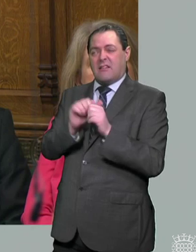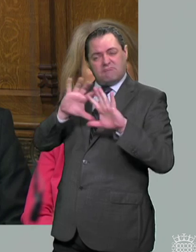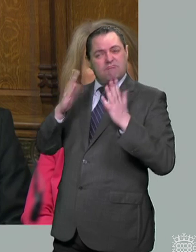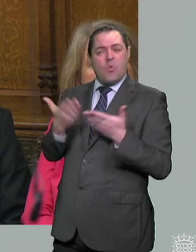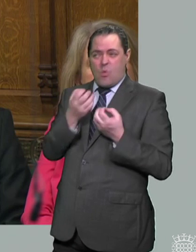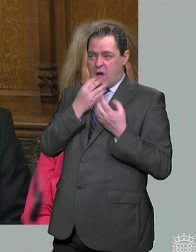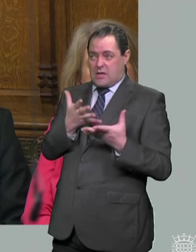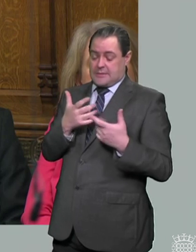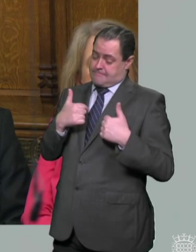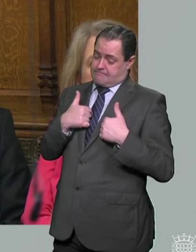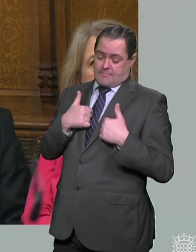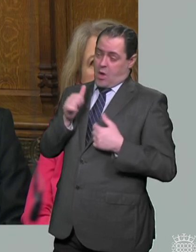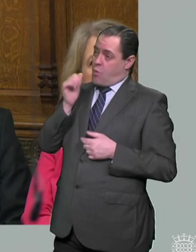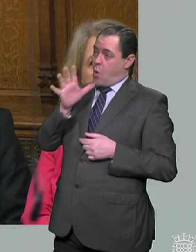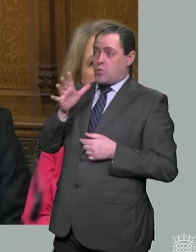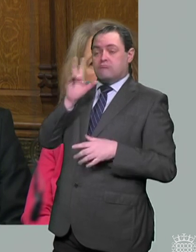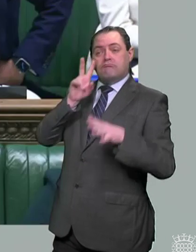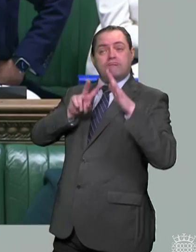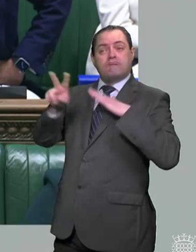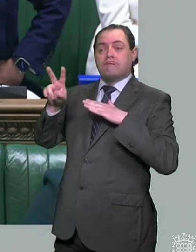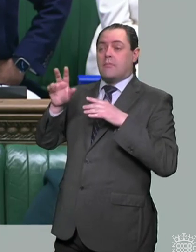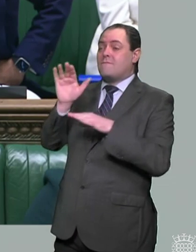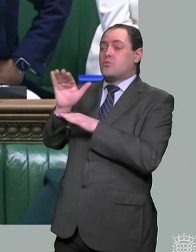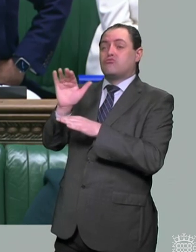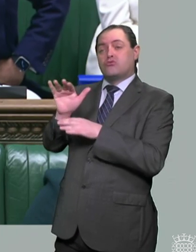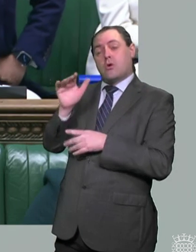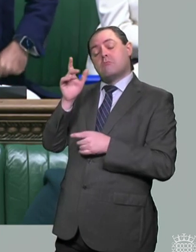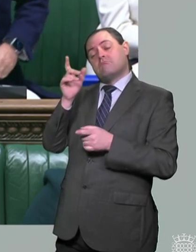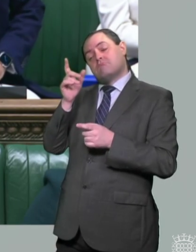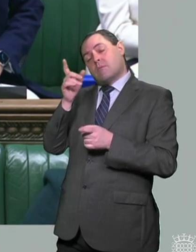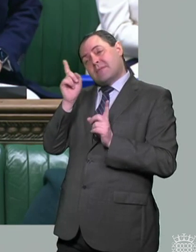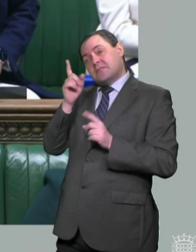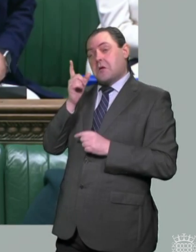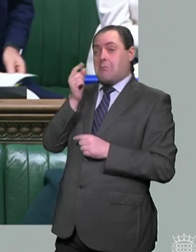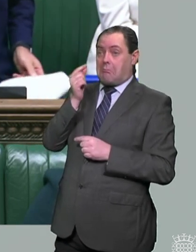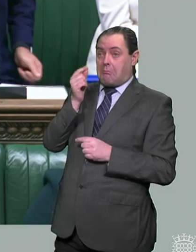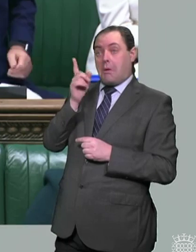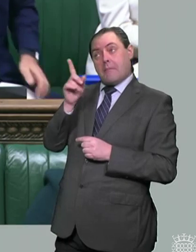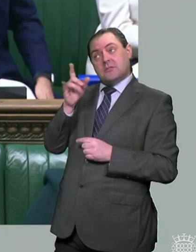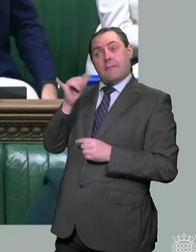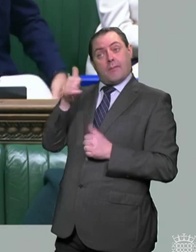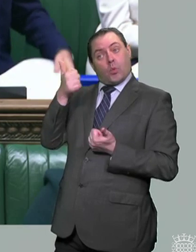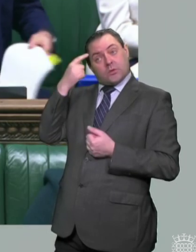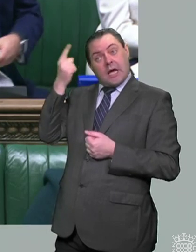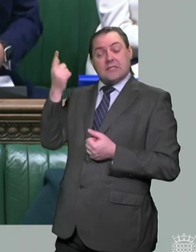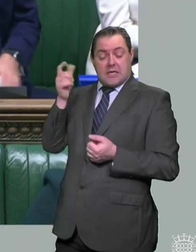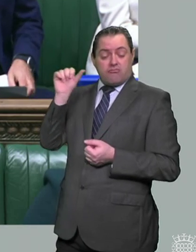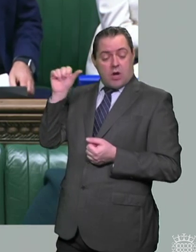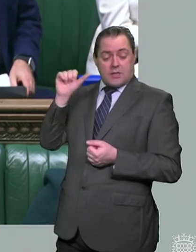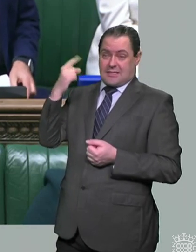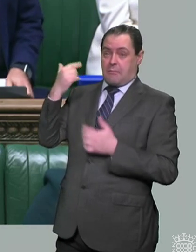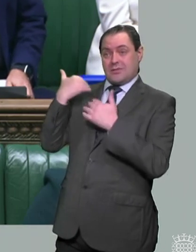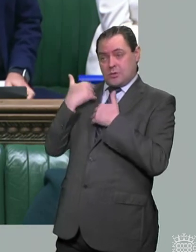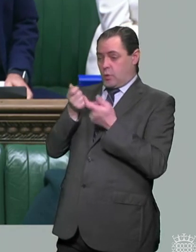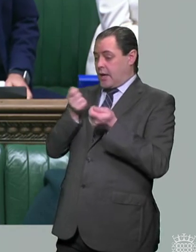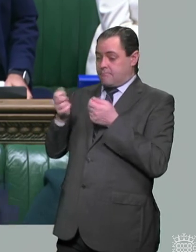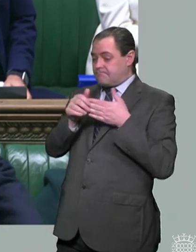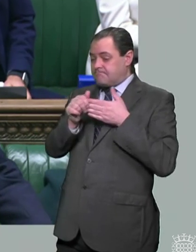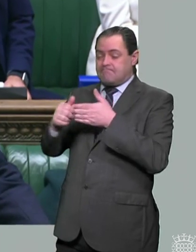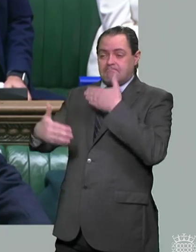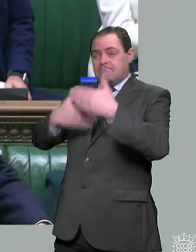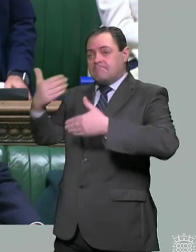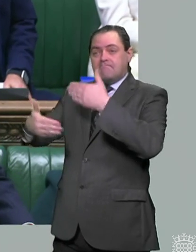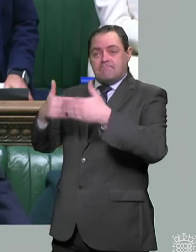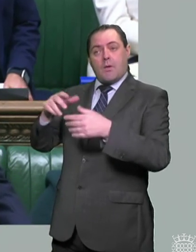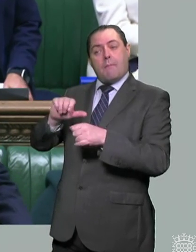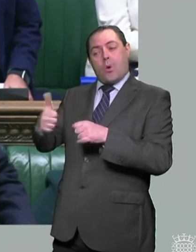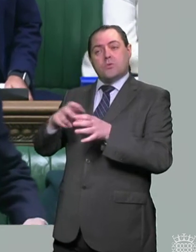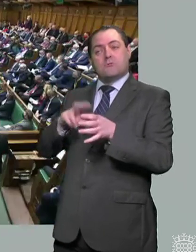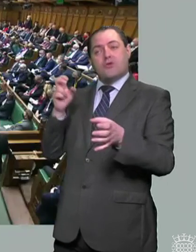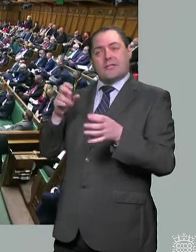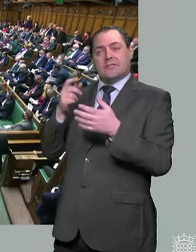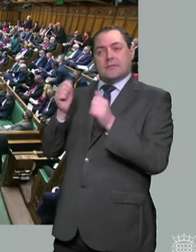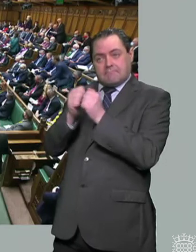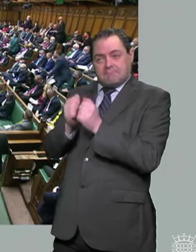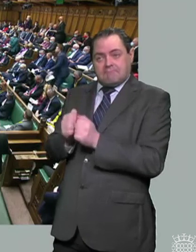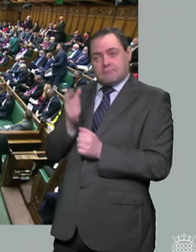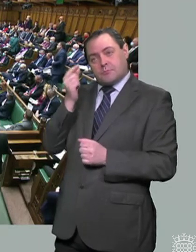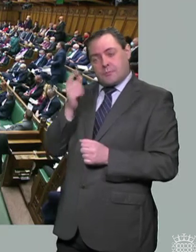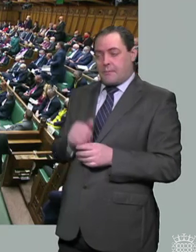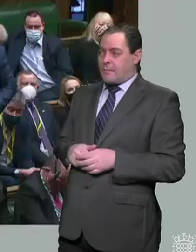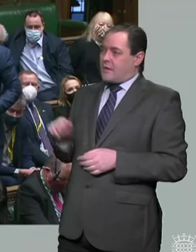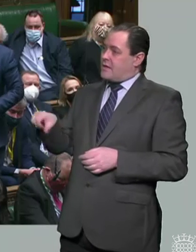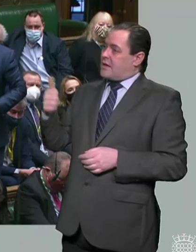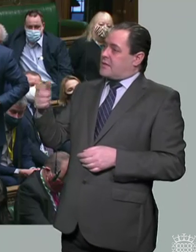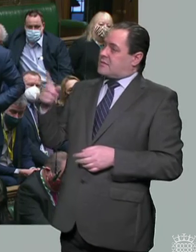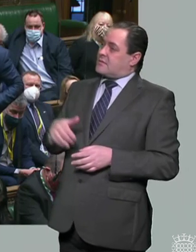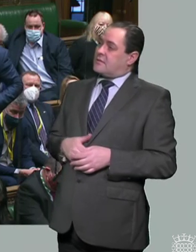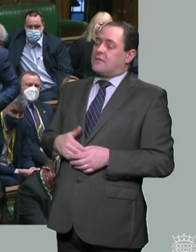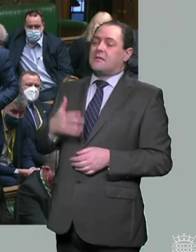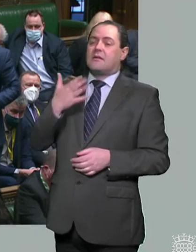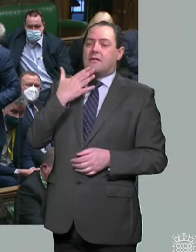I will not anticipate any decisions I may make about the Government, but I certainly think it would be a good idea to have a Minister driving that post-Brexit agenda.